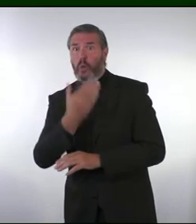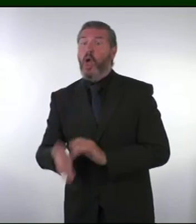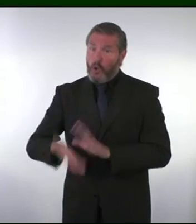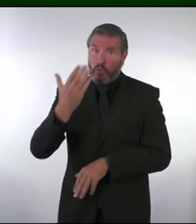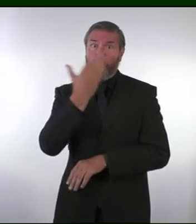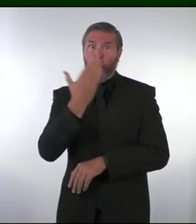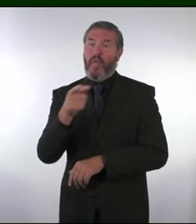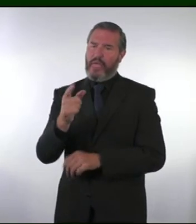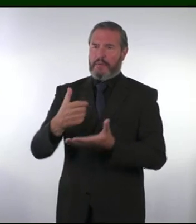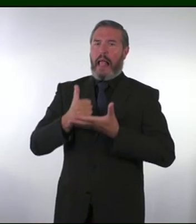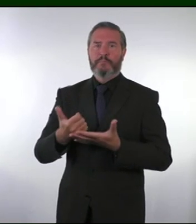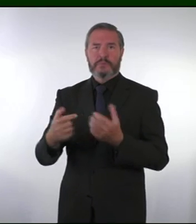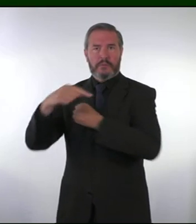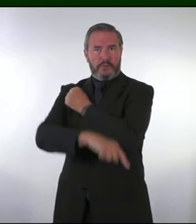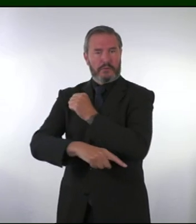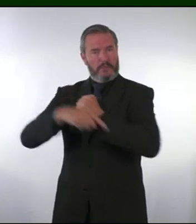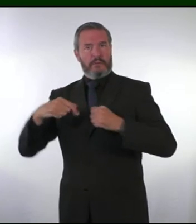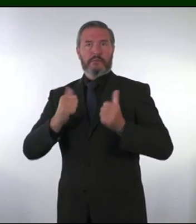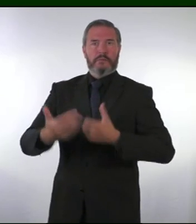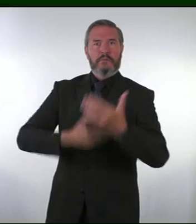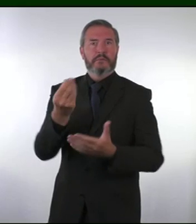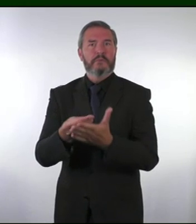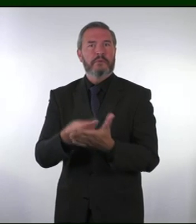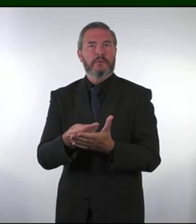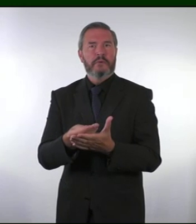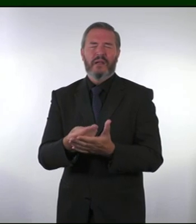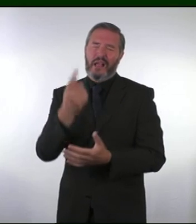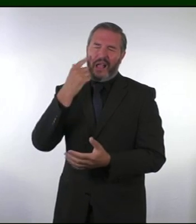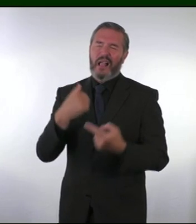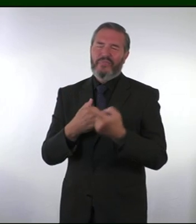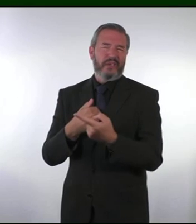The right honourable and learned Gentleman still will not say whether children should go.